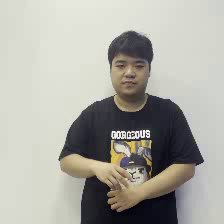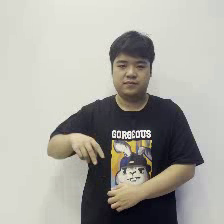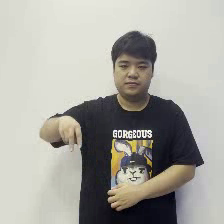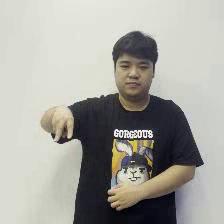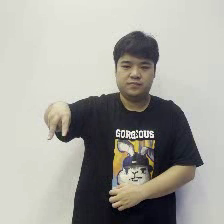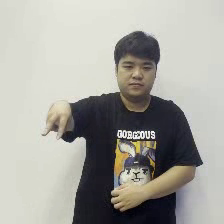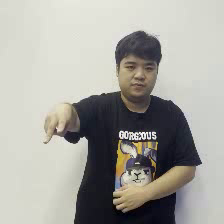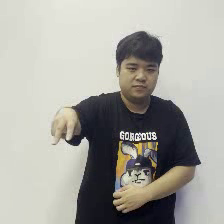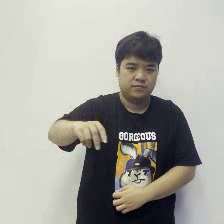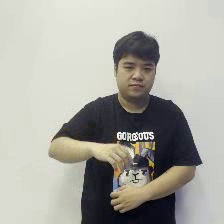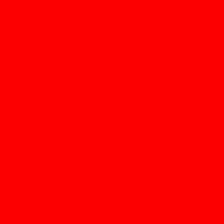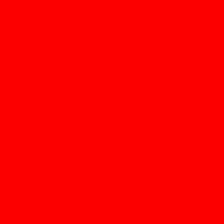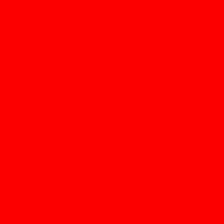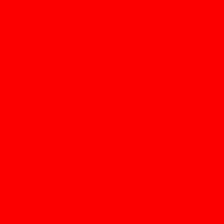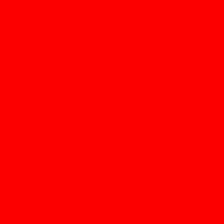Đi